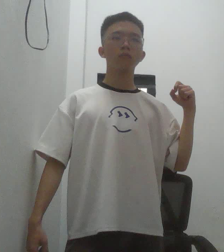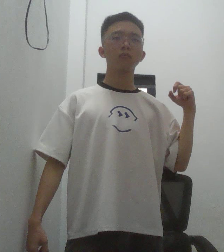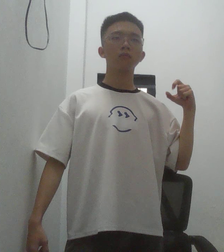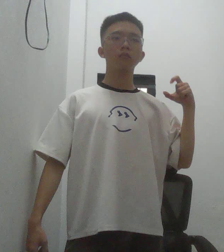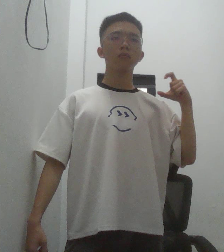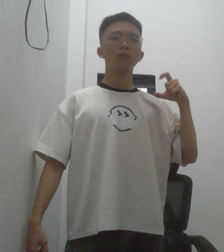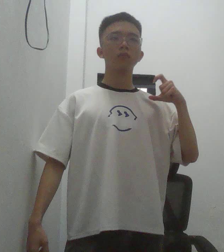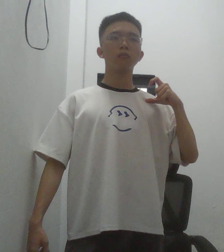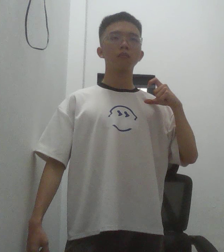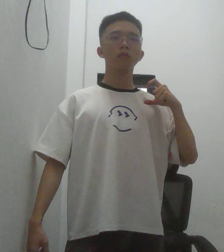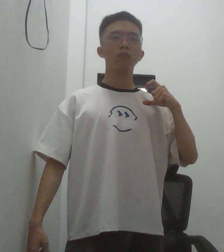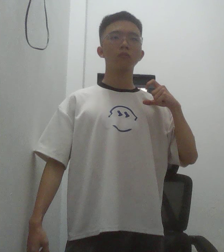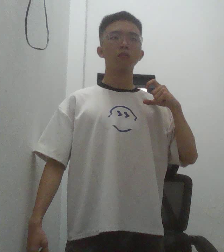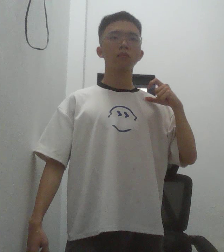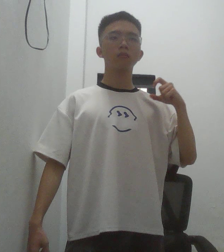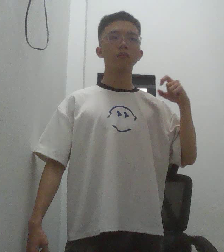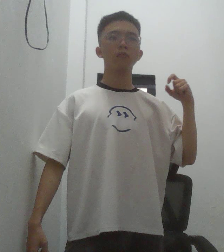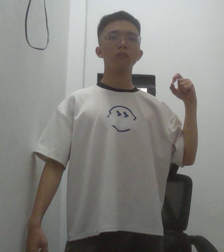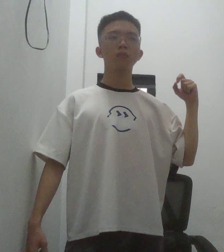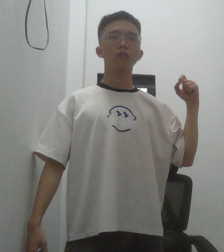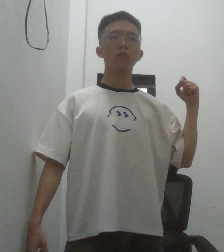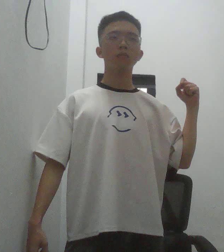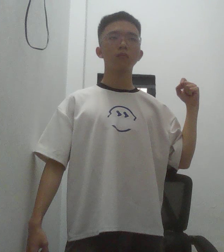giau co